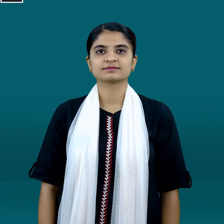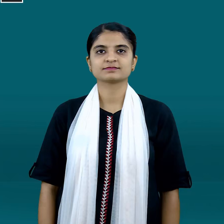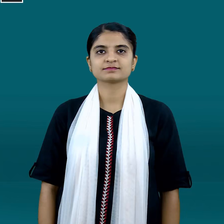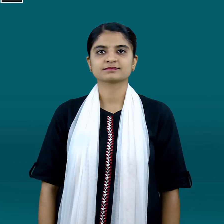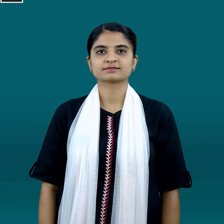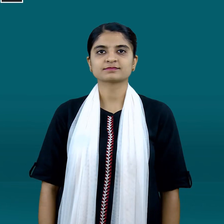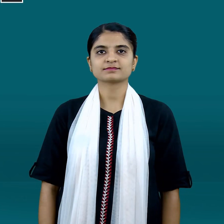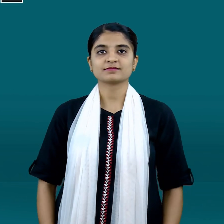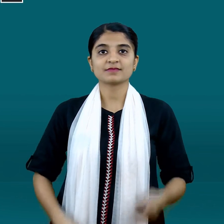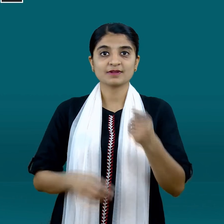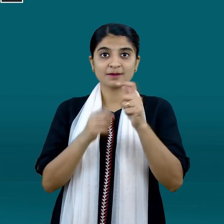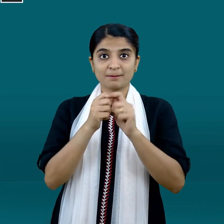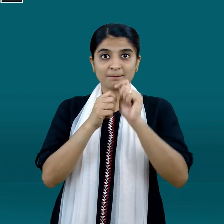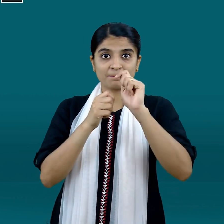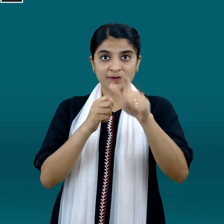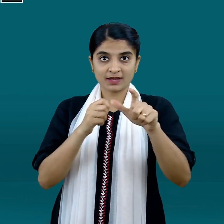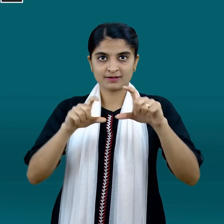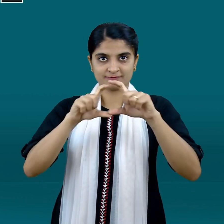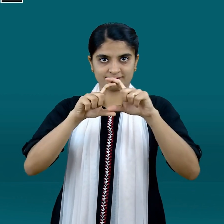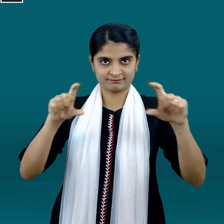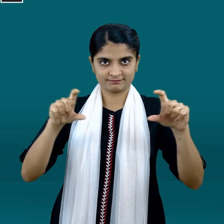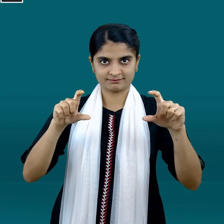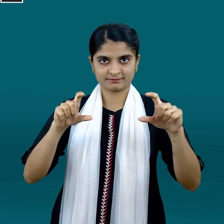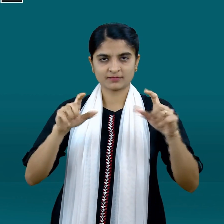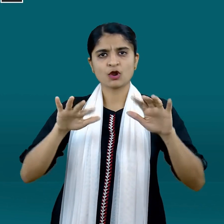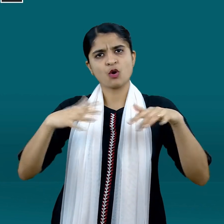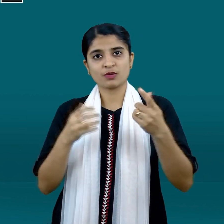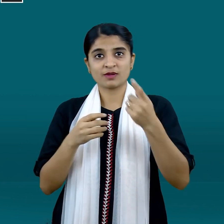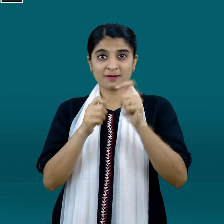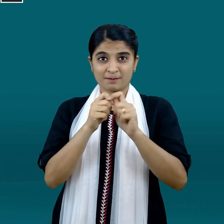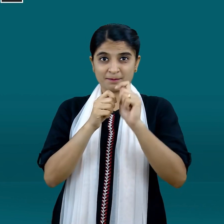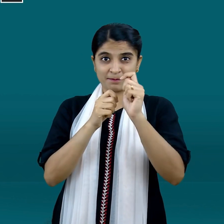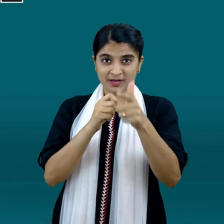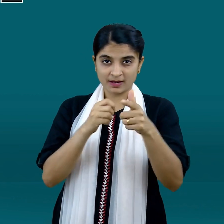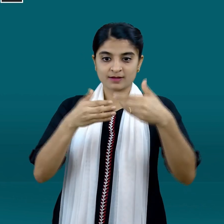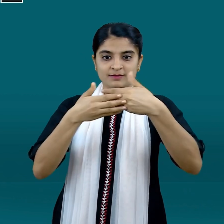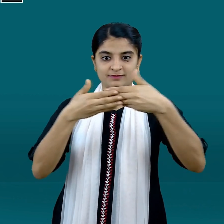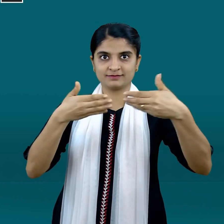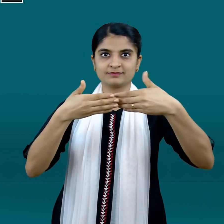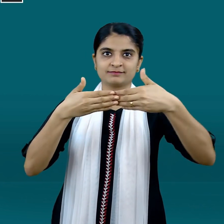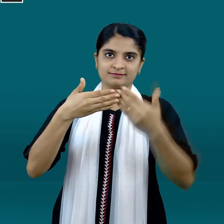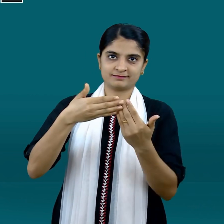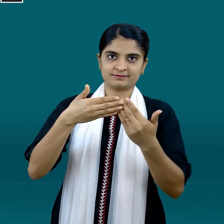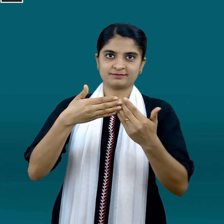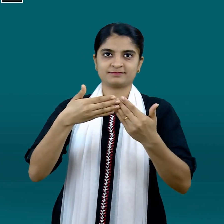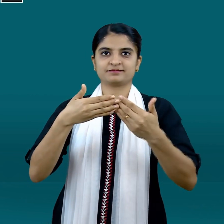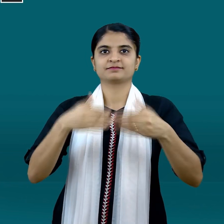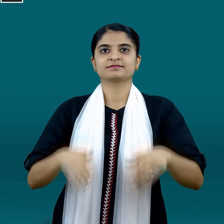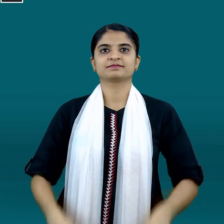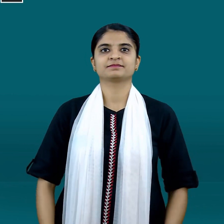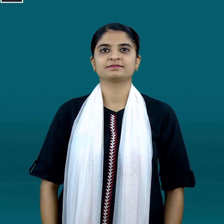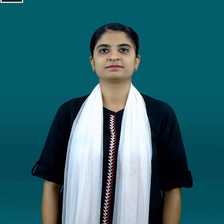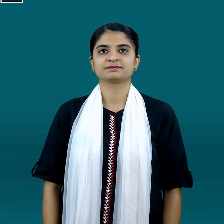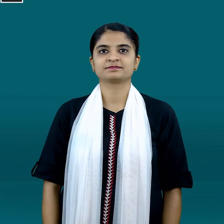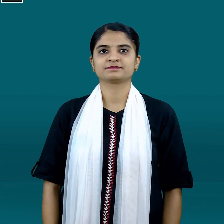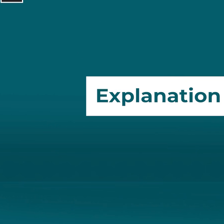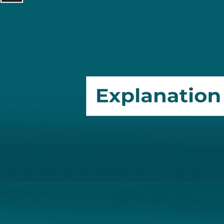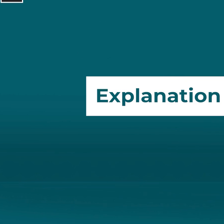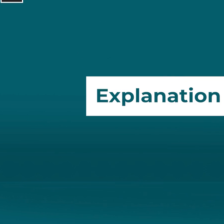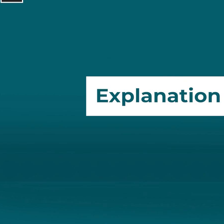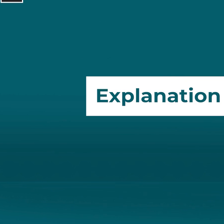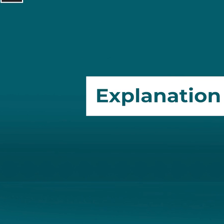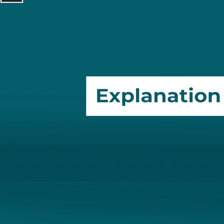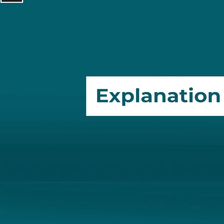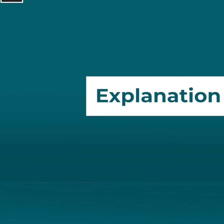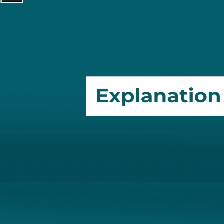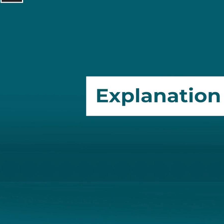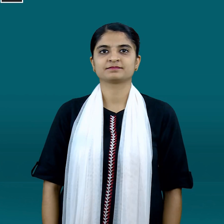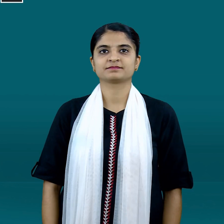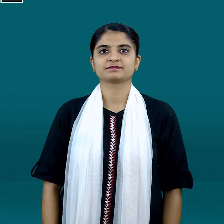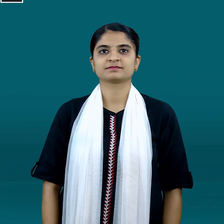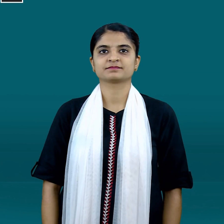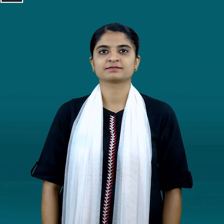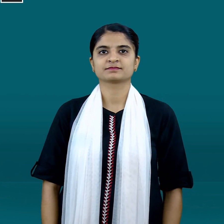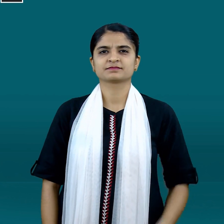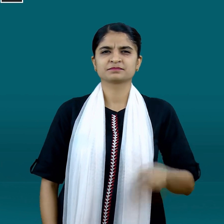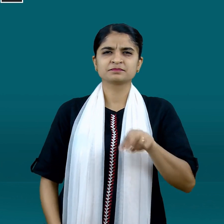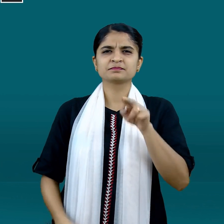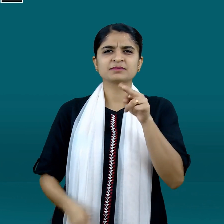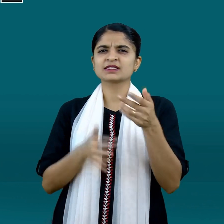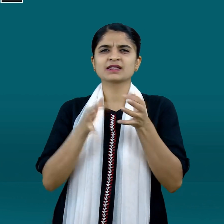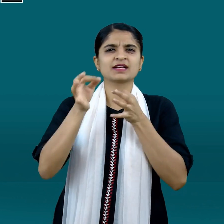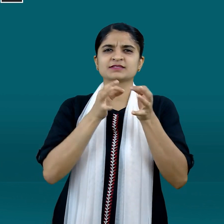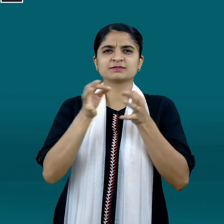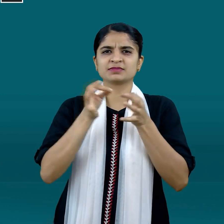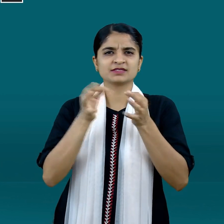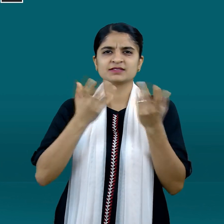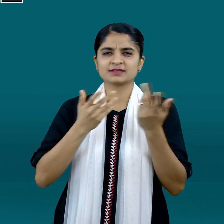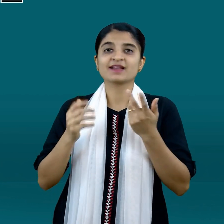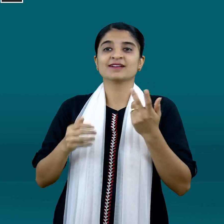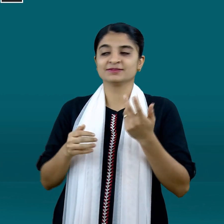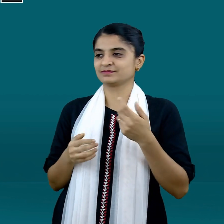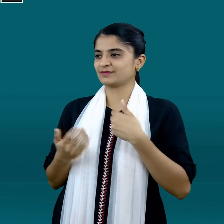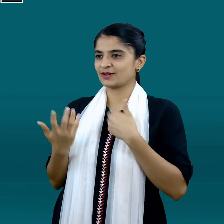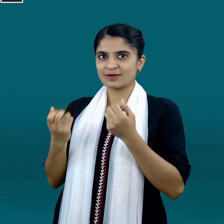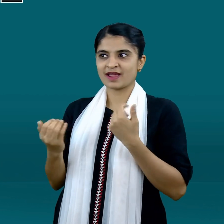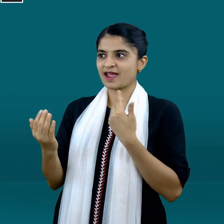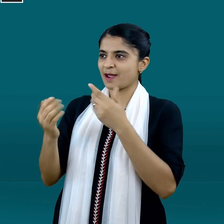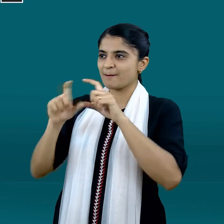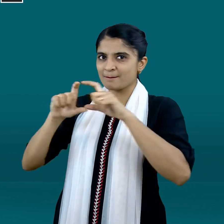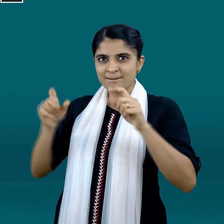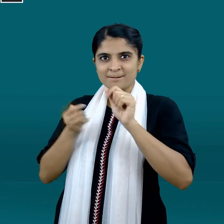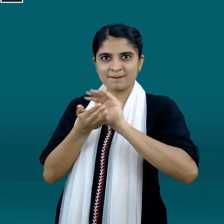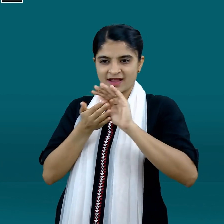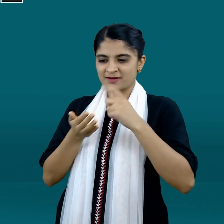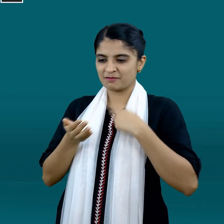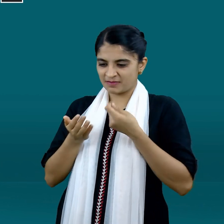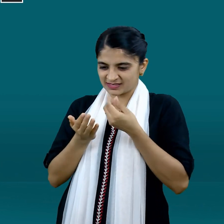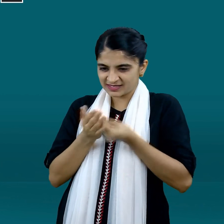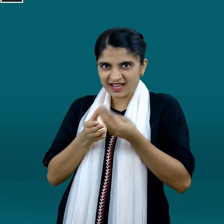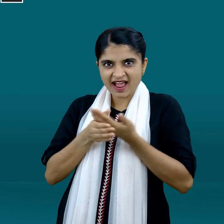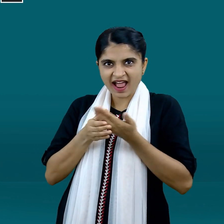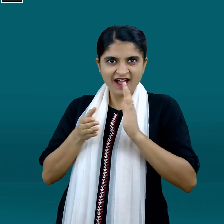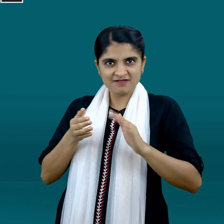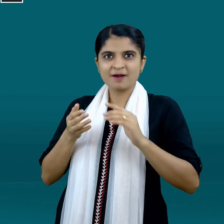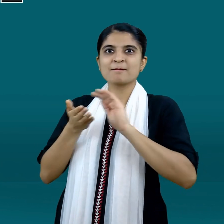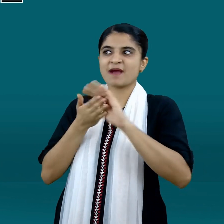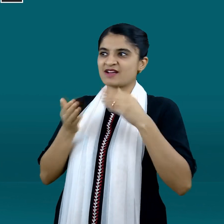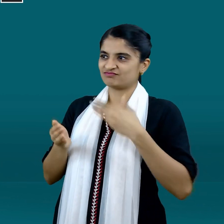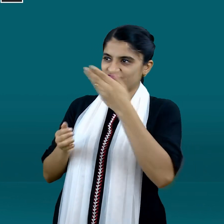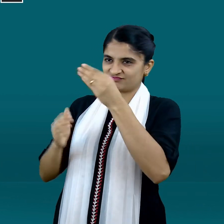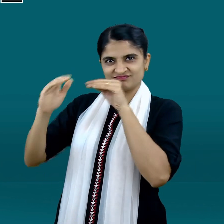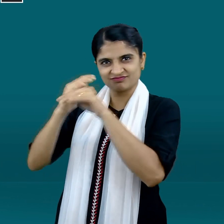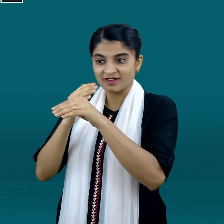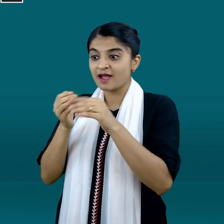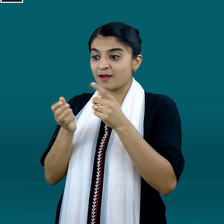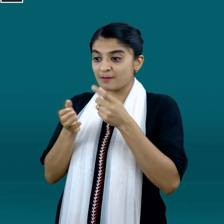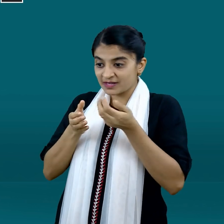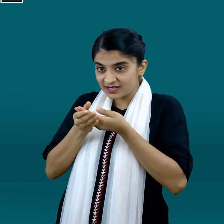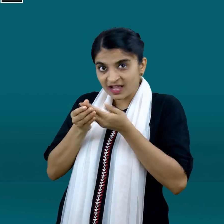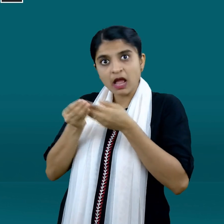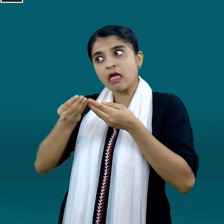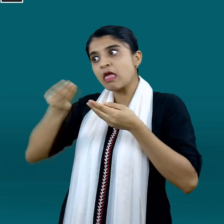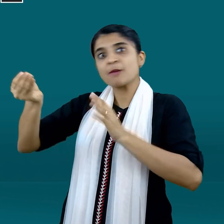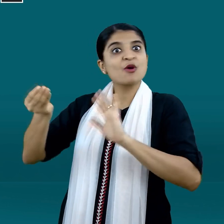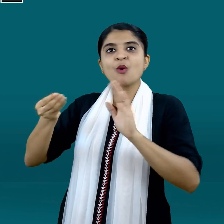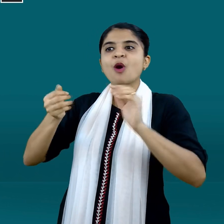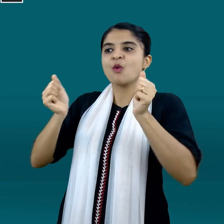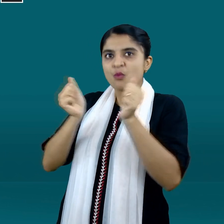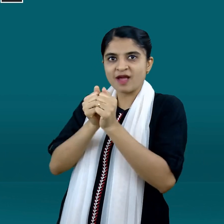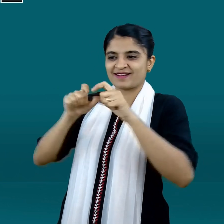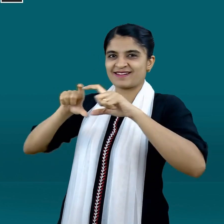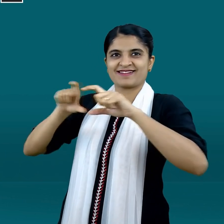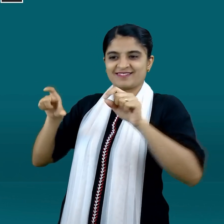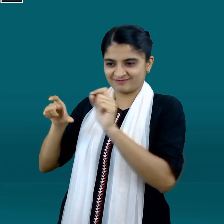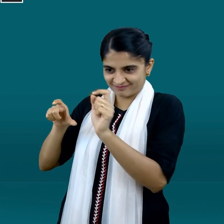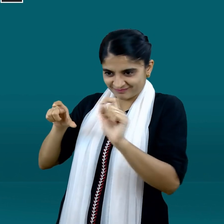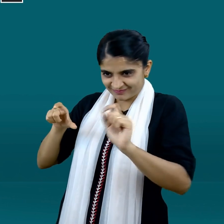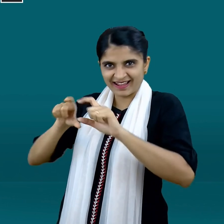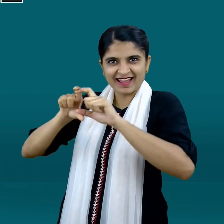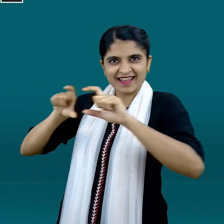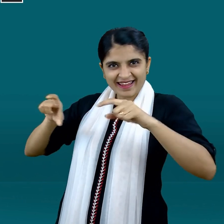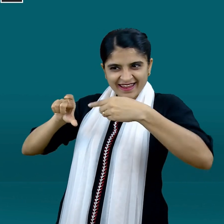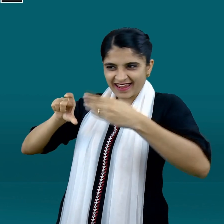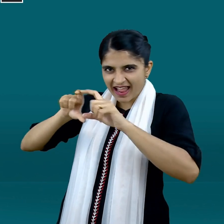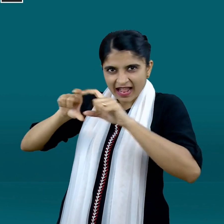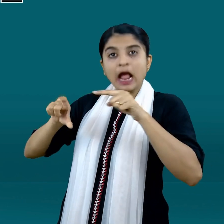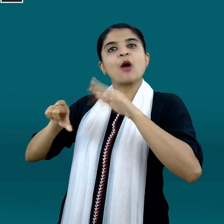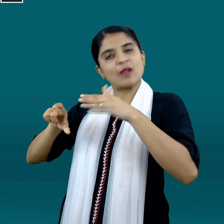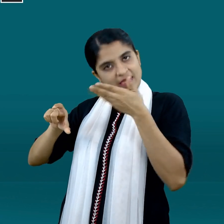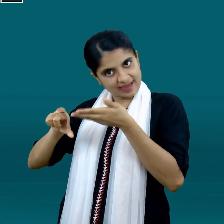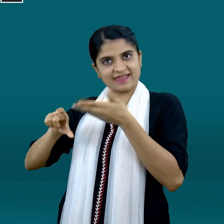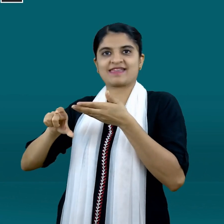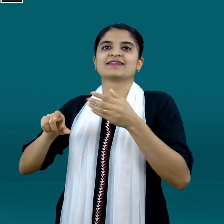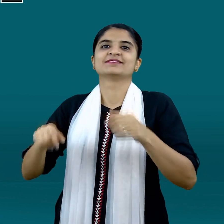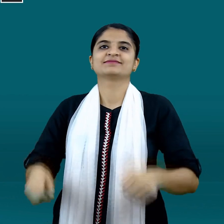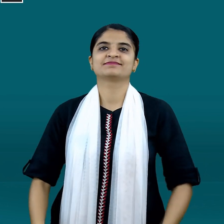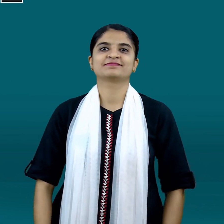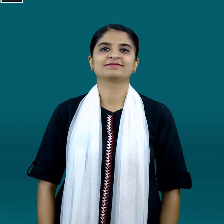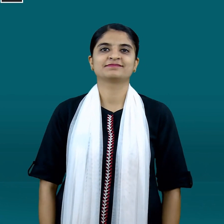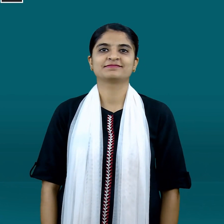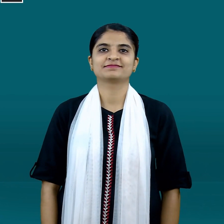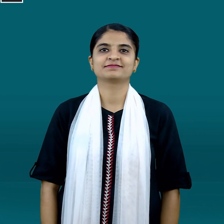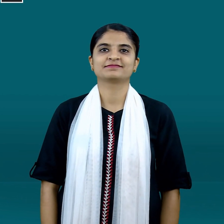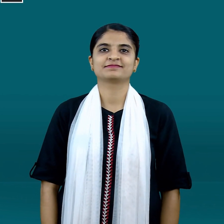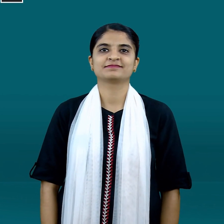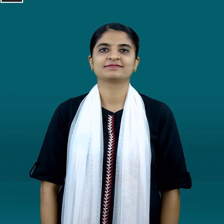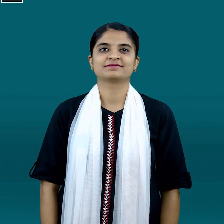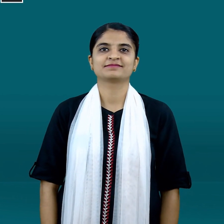Paying Slip